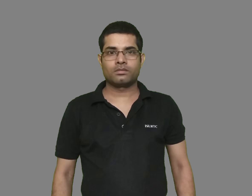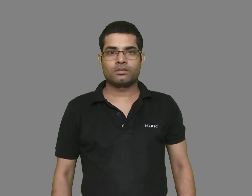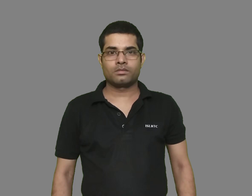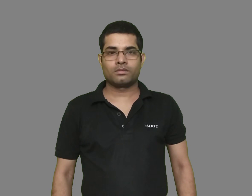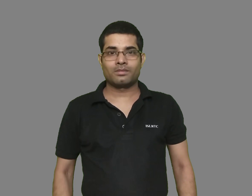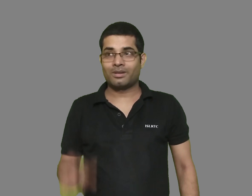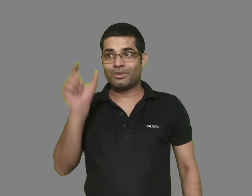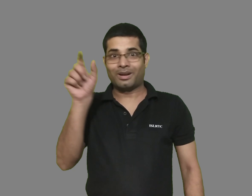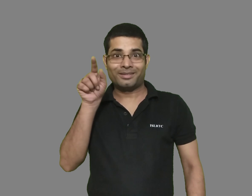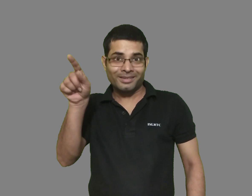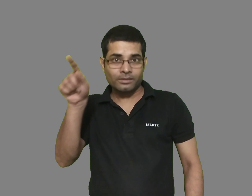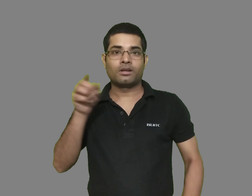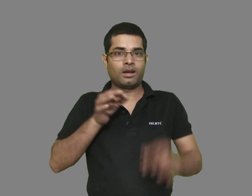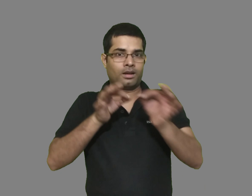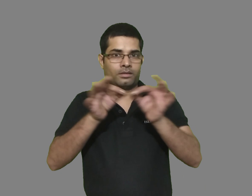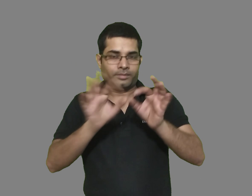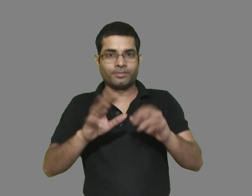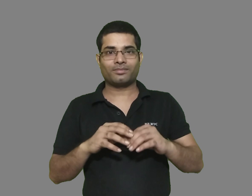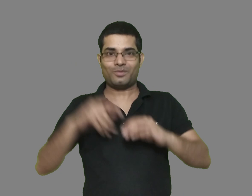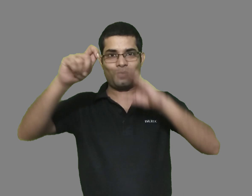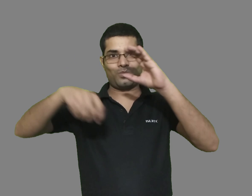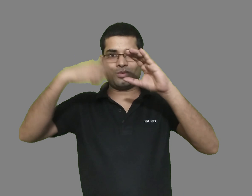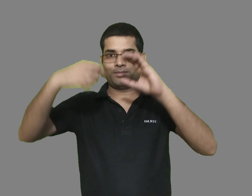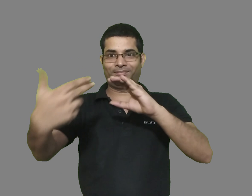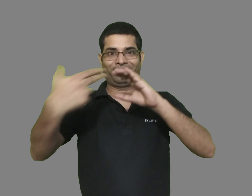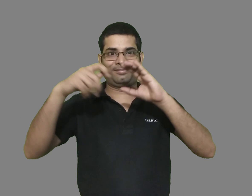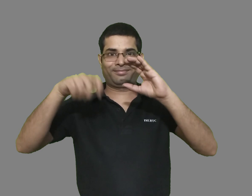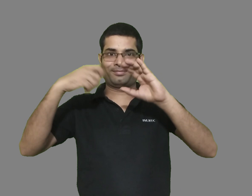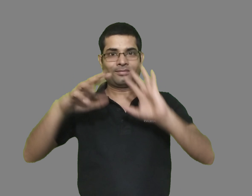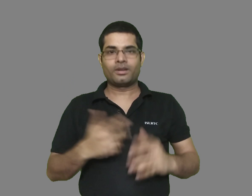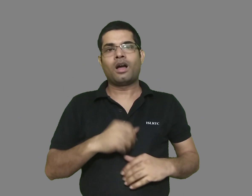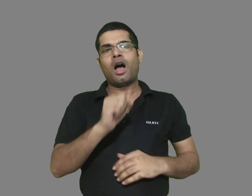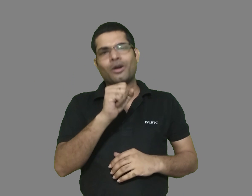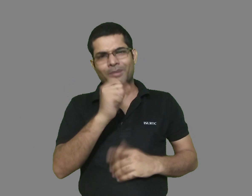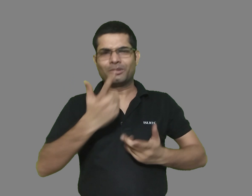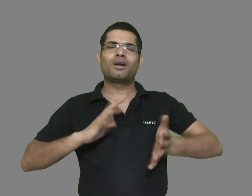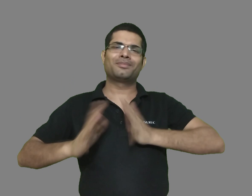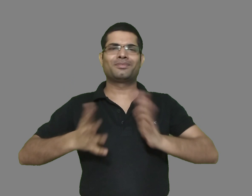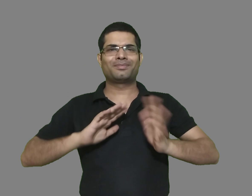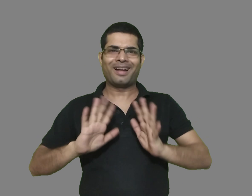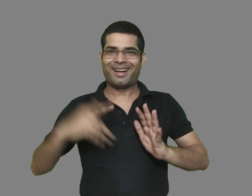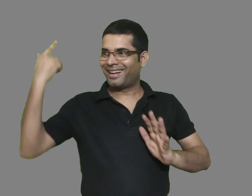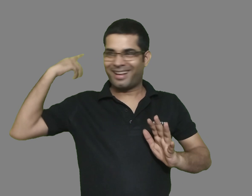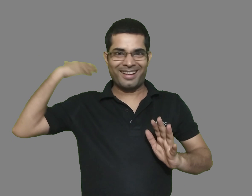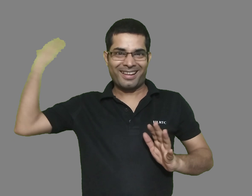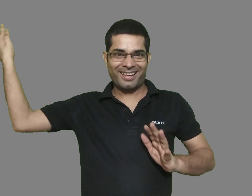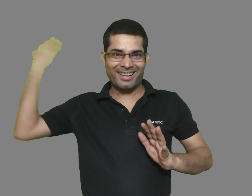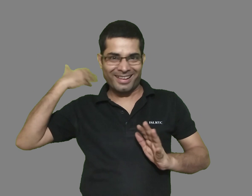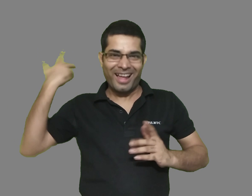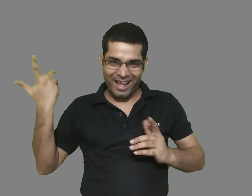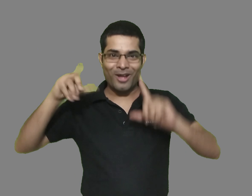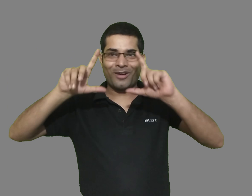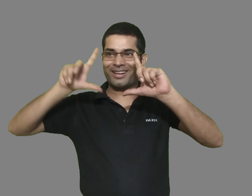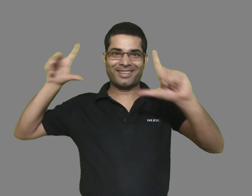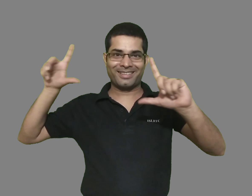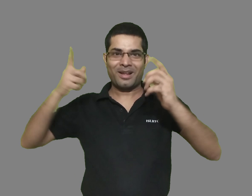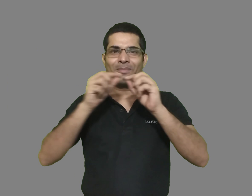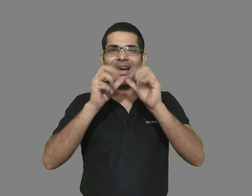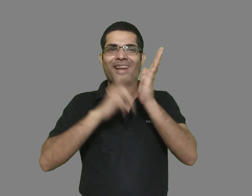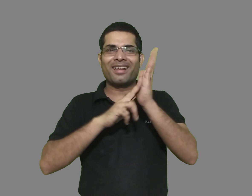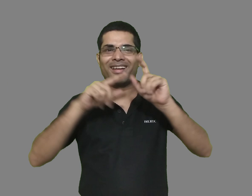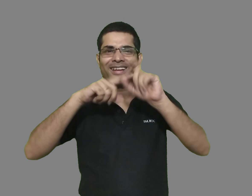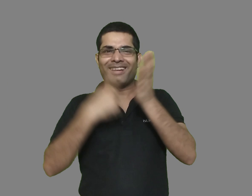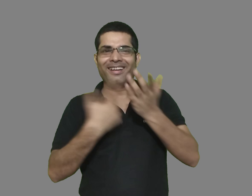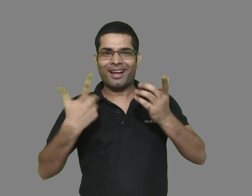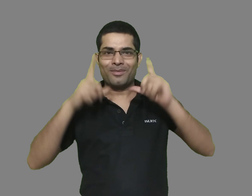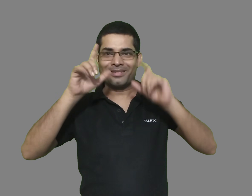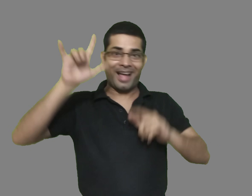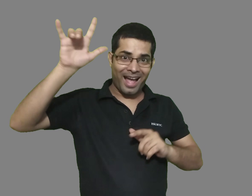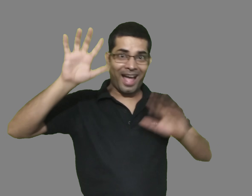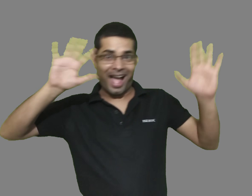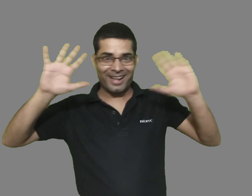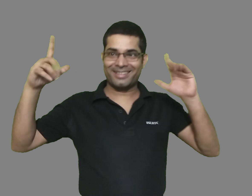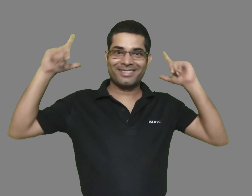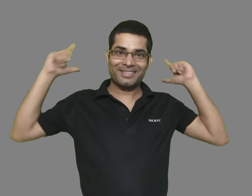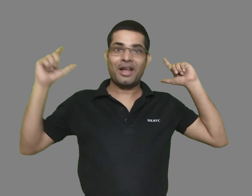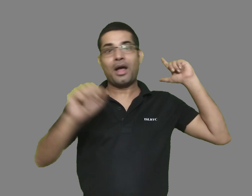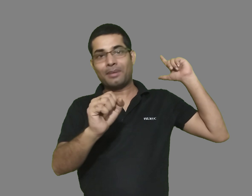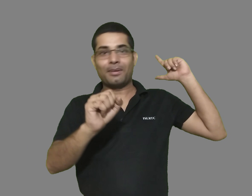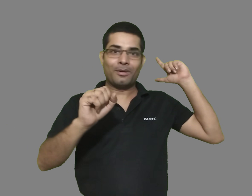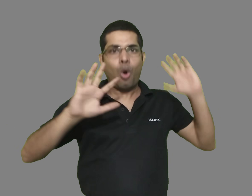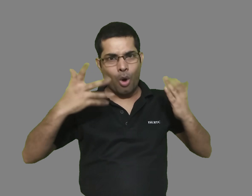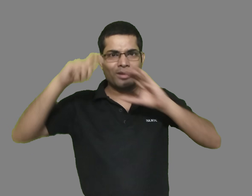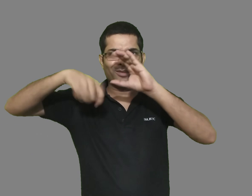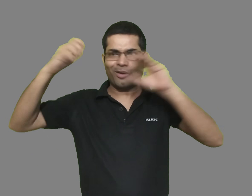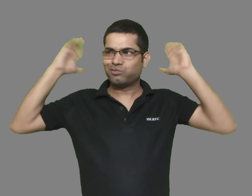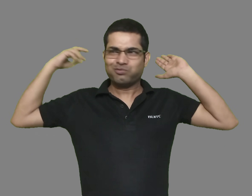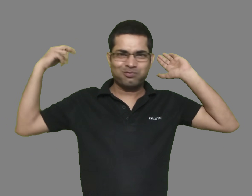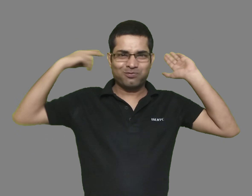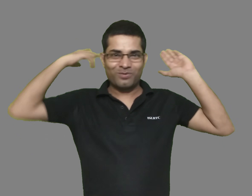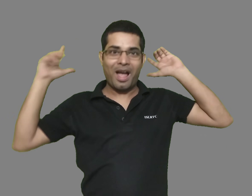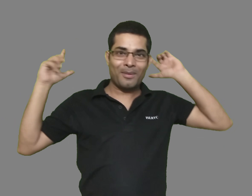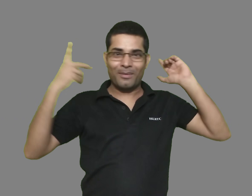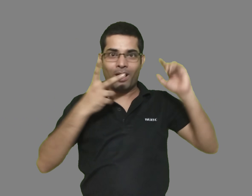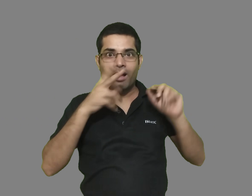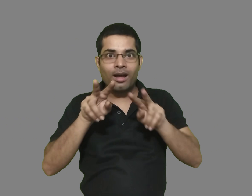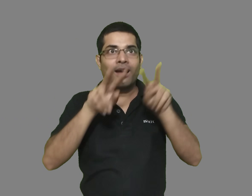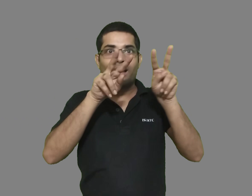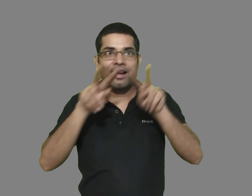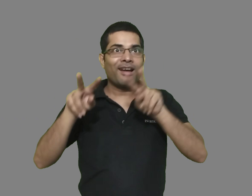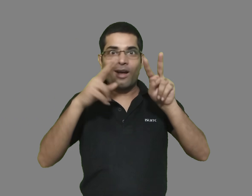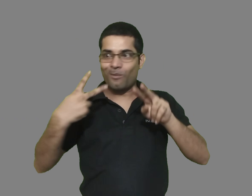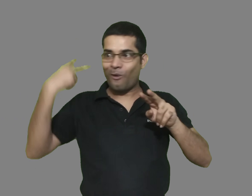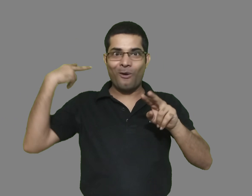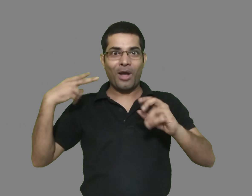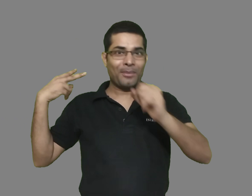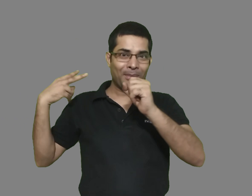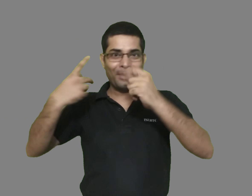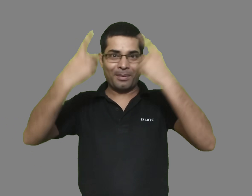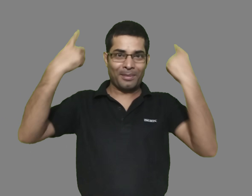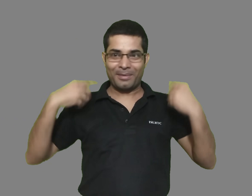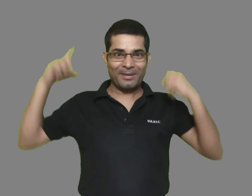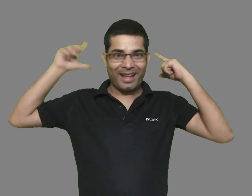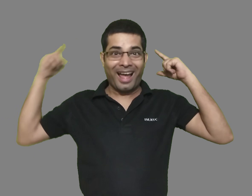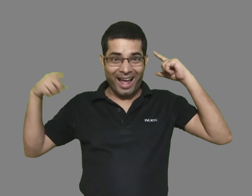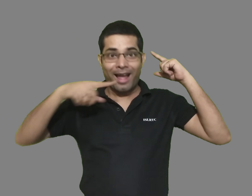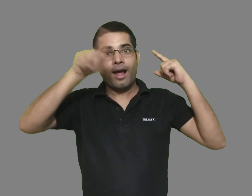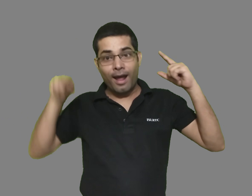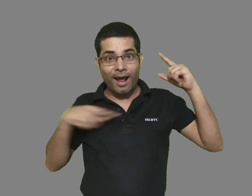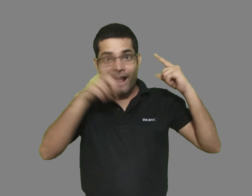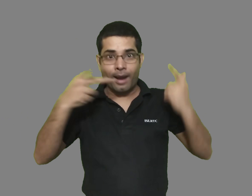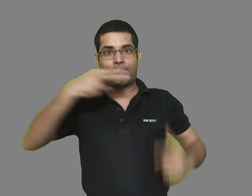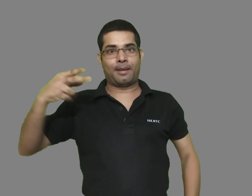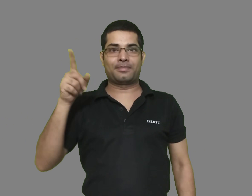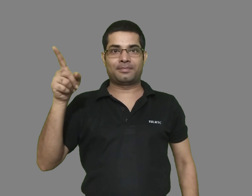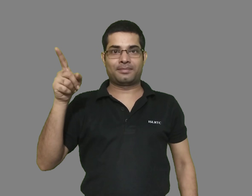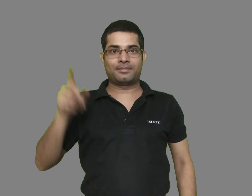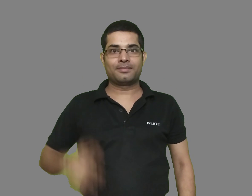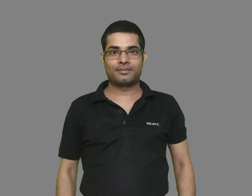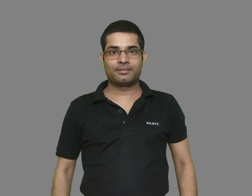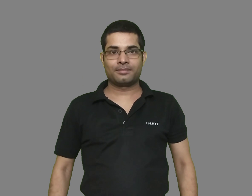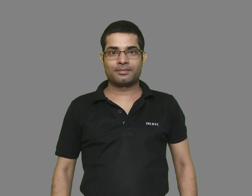B Roll